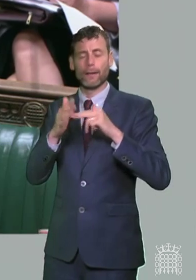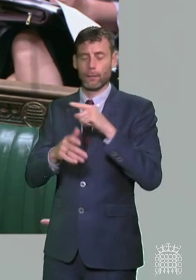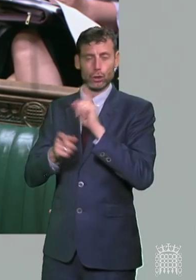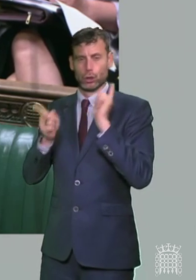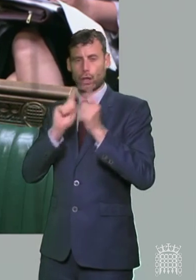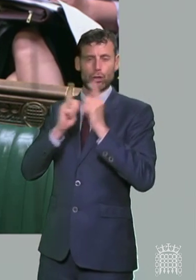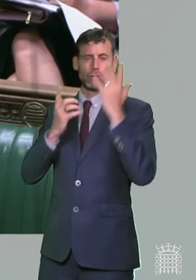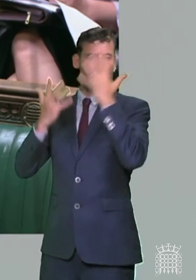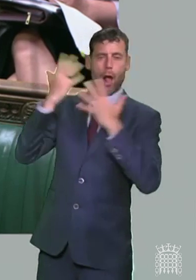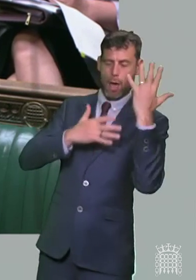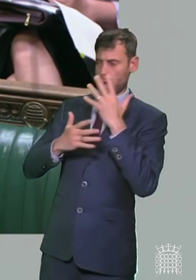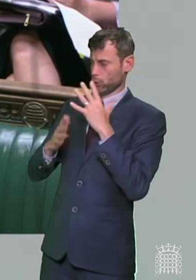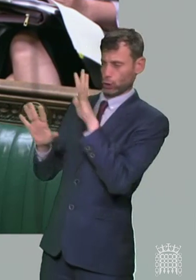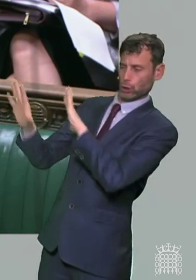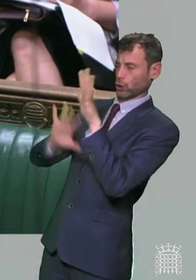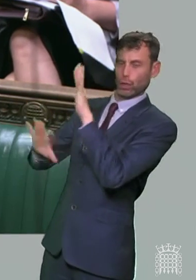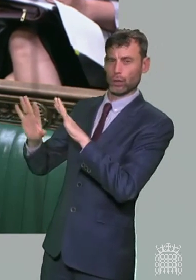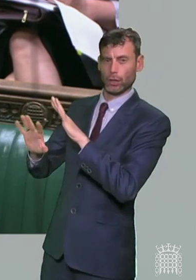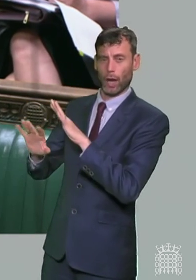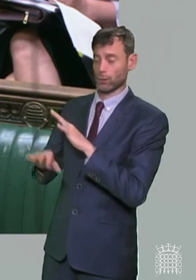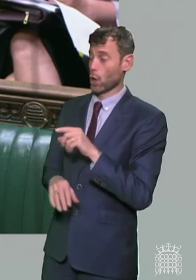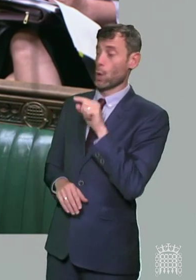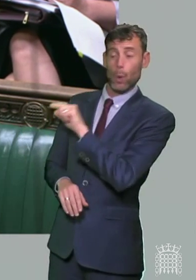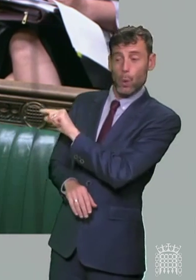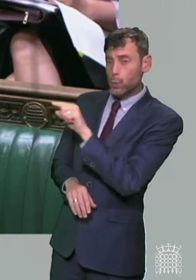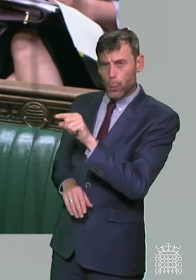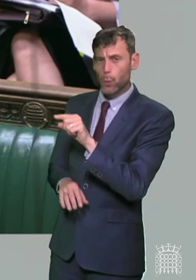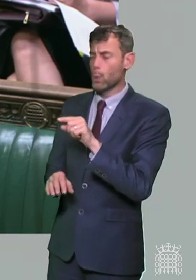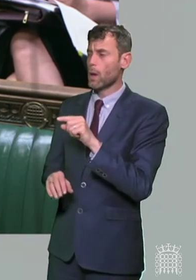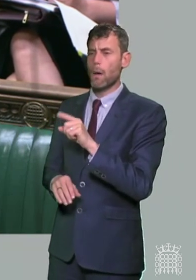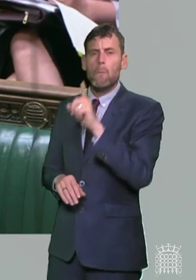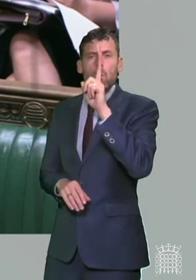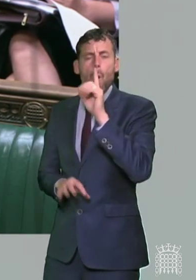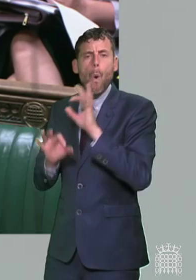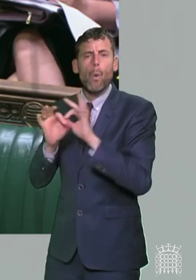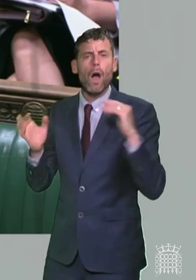to speak out against the rail strikes that have caused so much damage to the people in the north of this country and up and down the country.